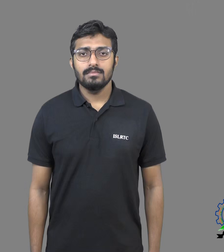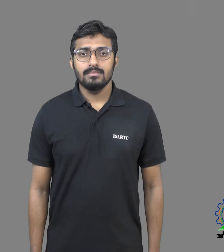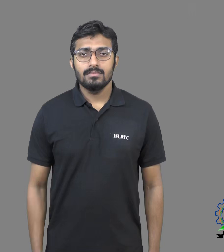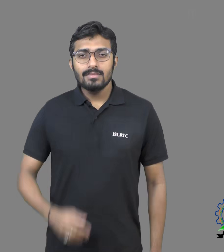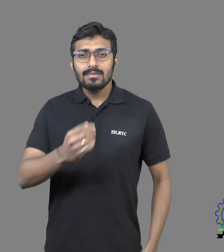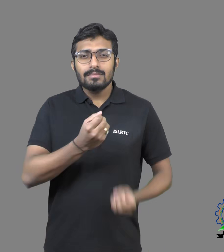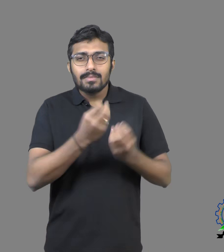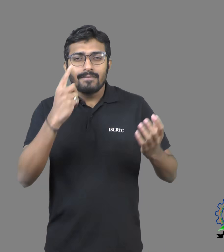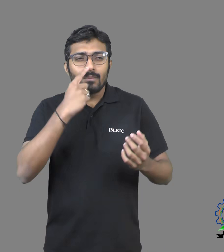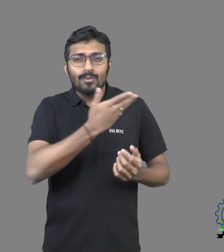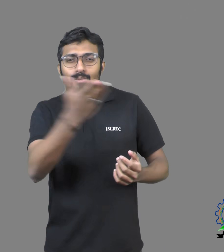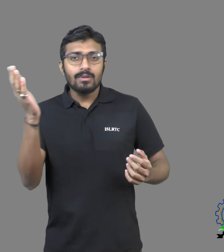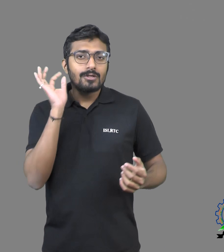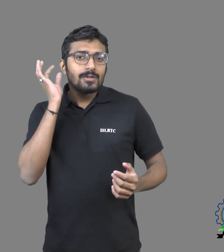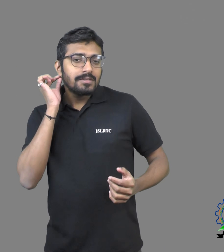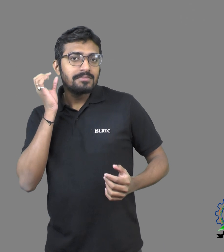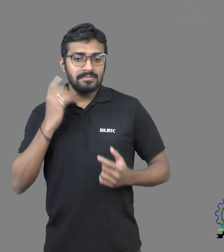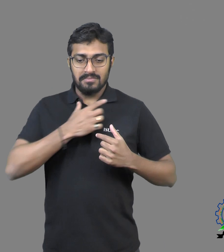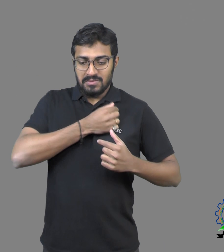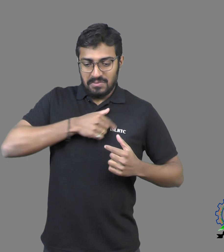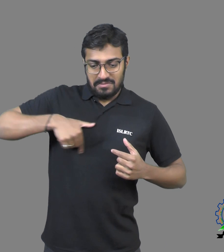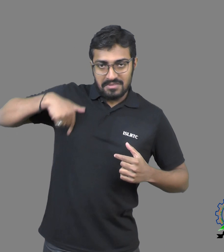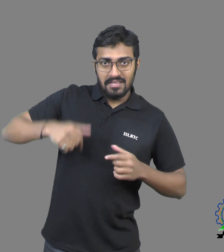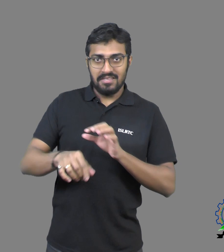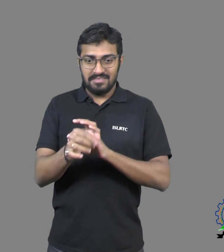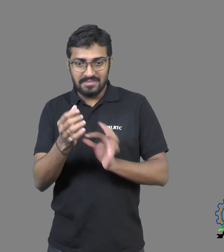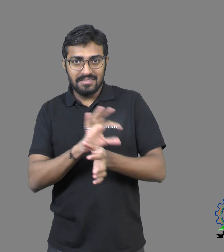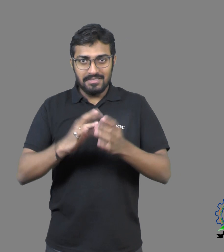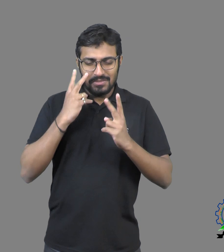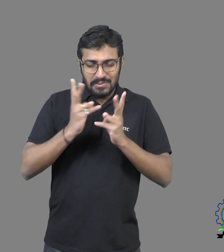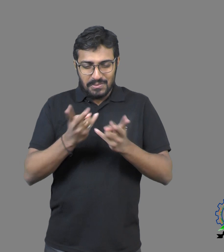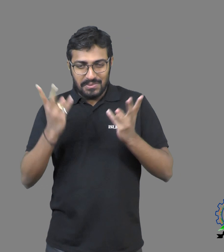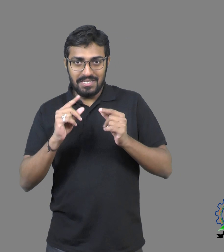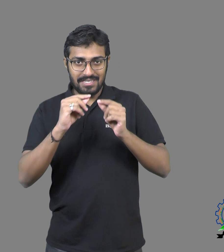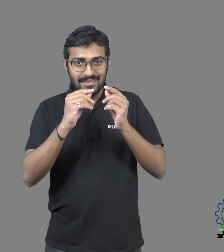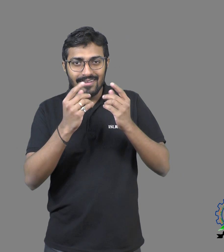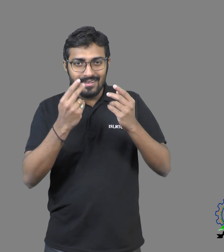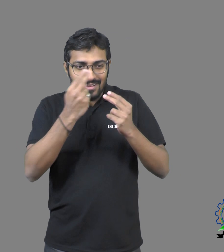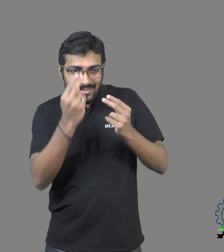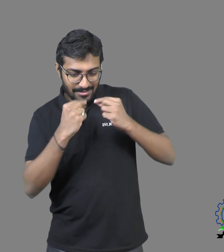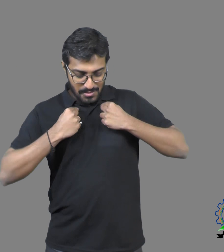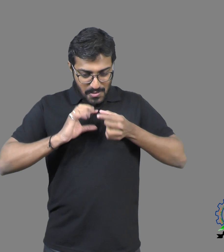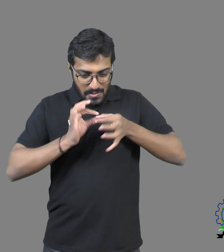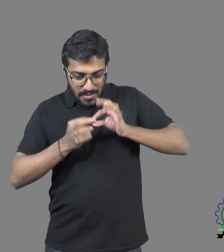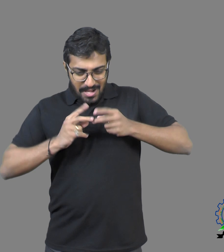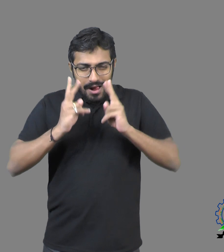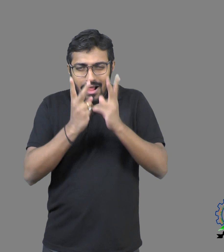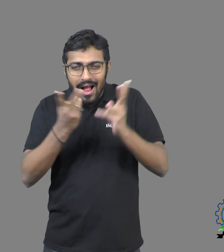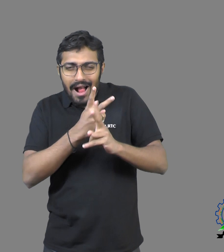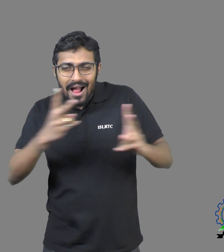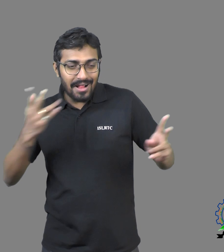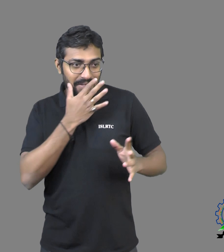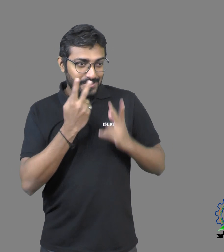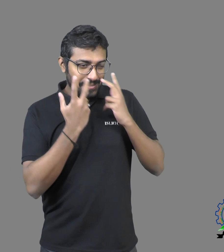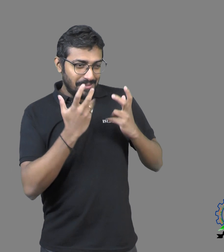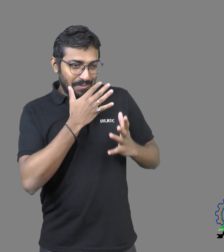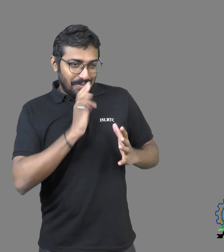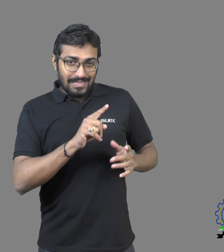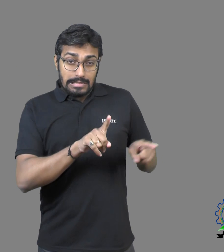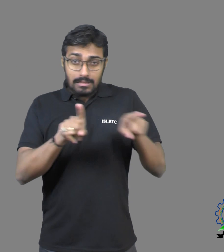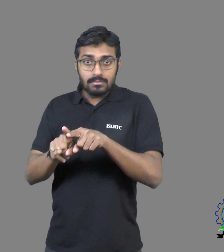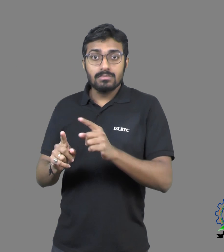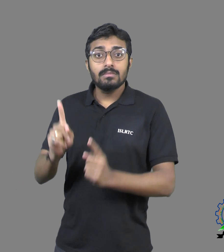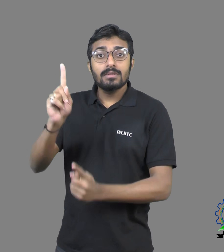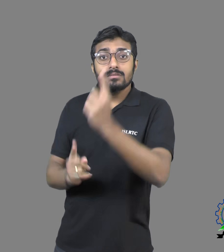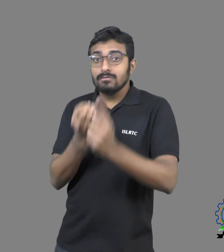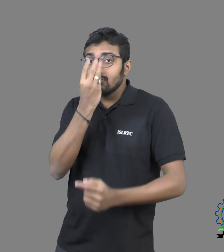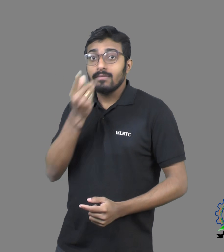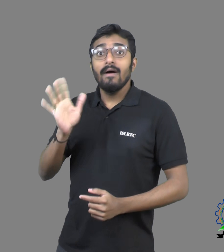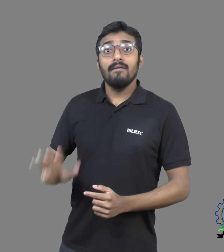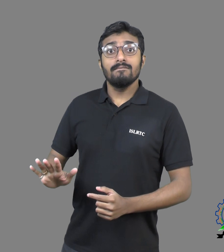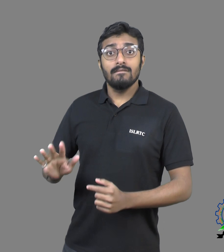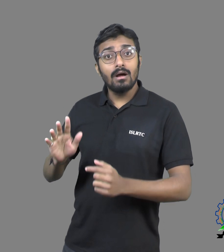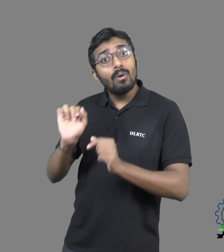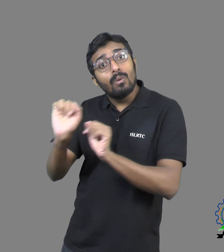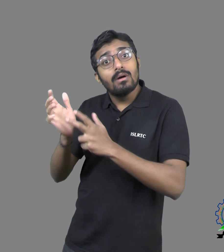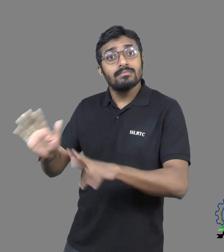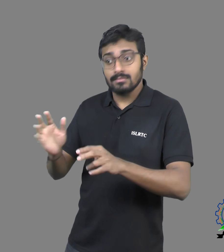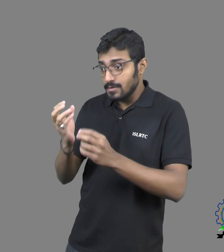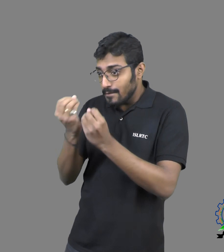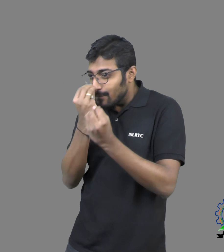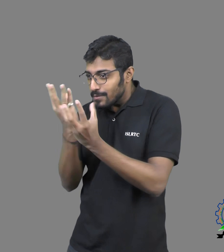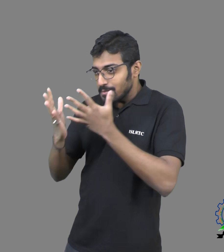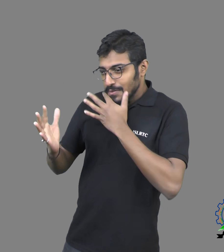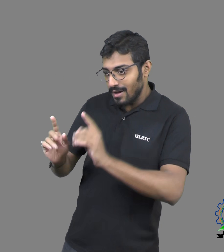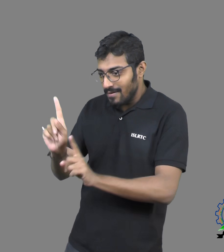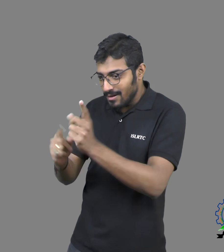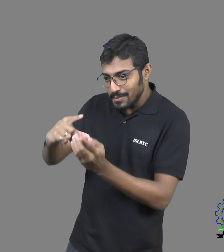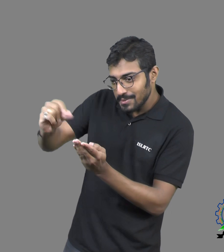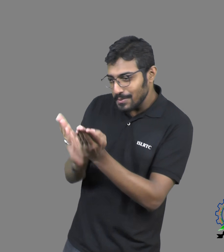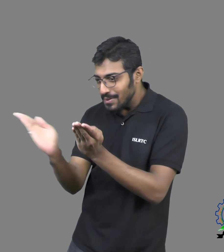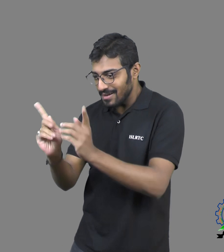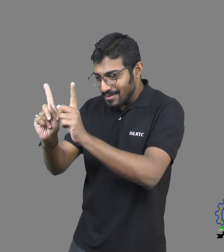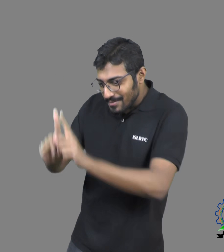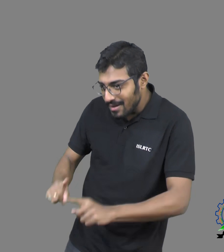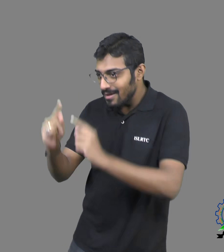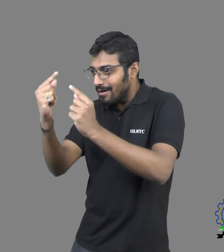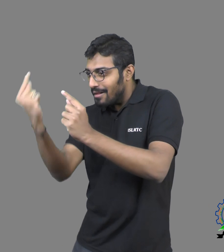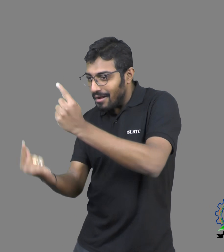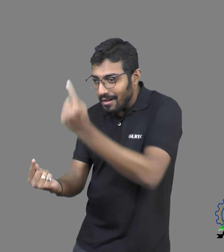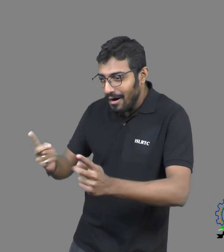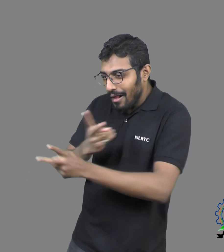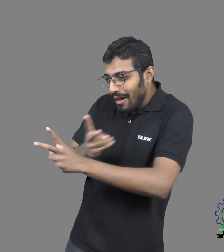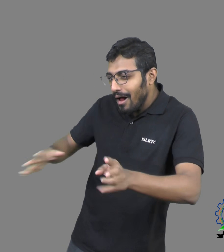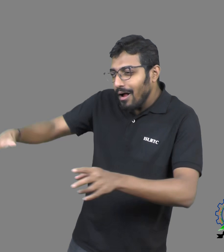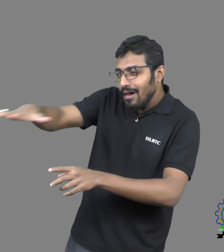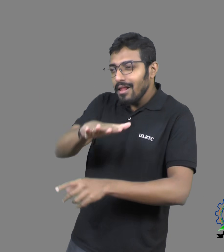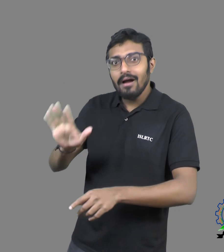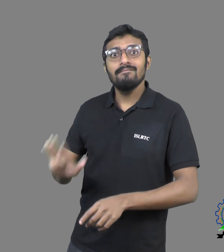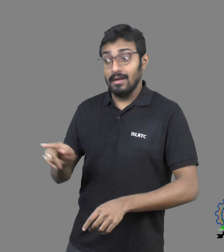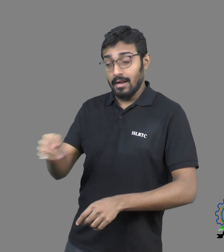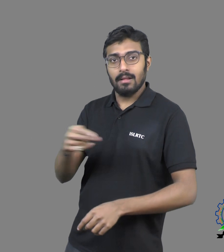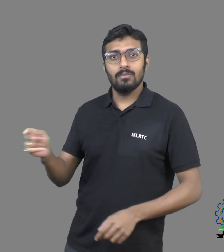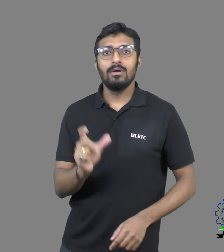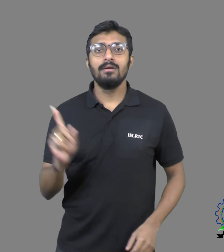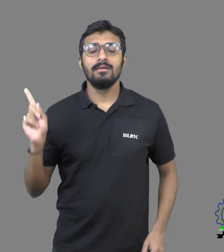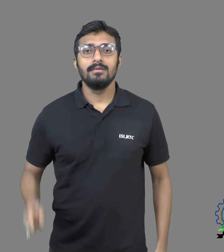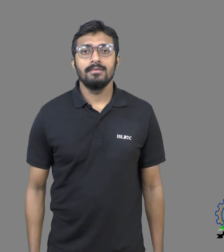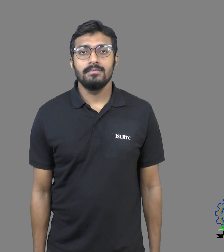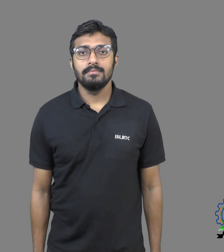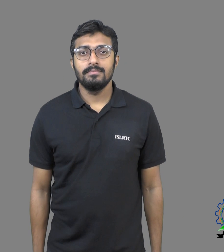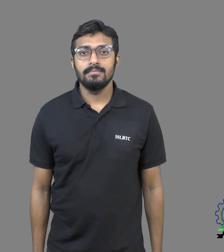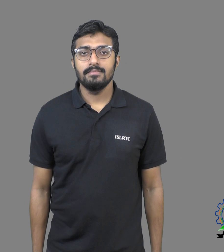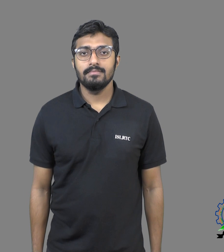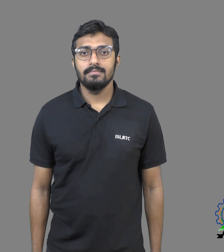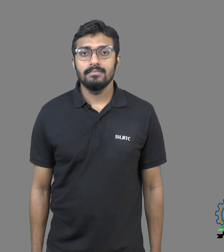Ornamental Gardening